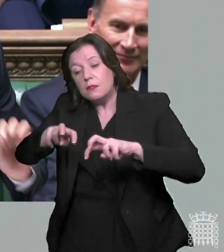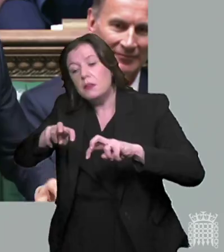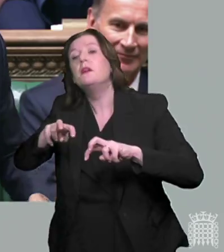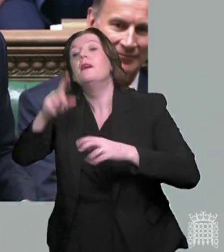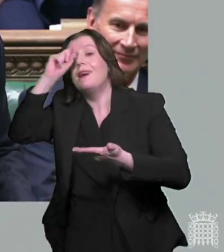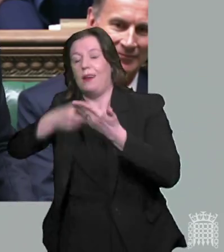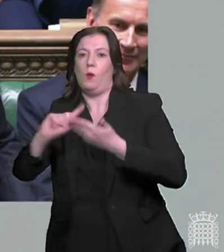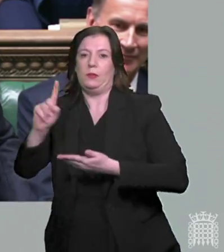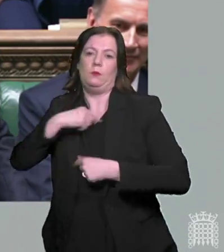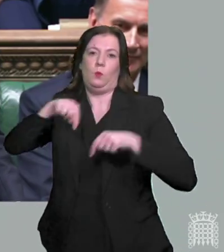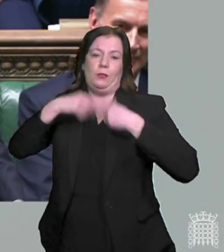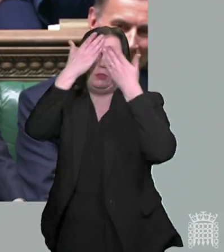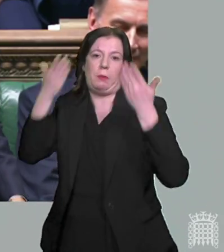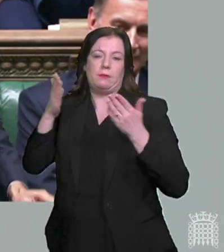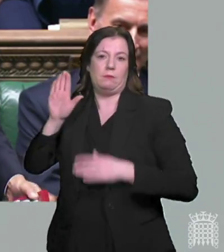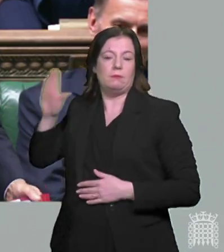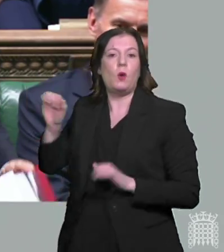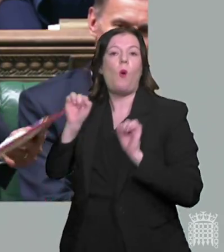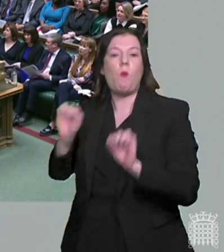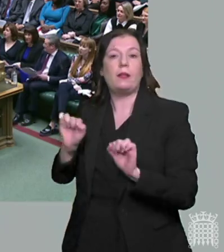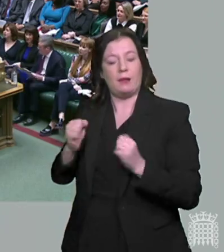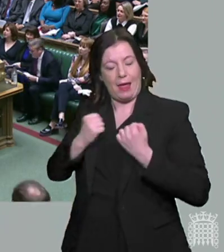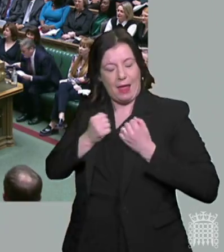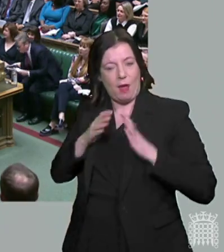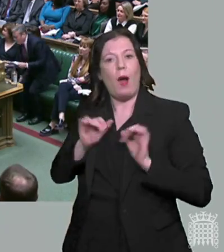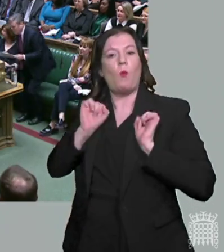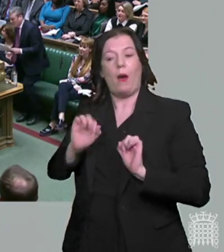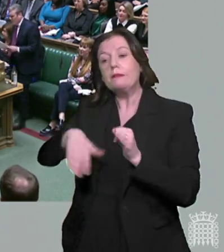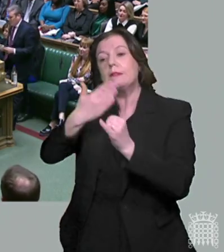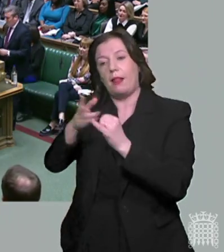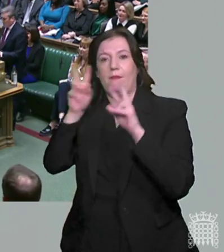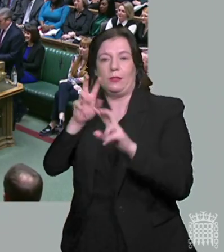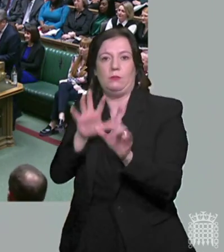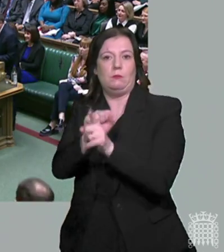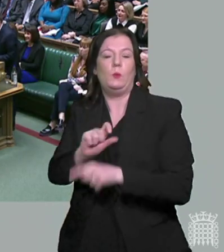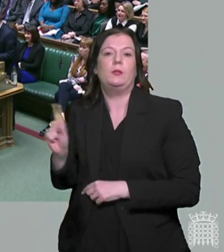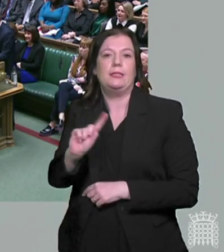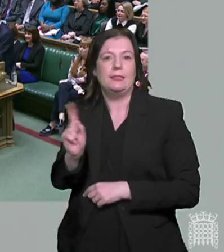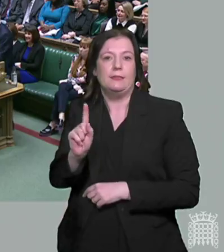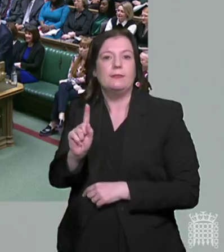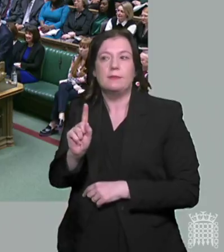That is the right way to do things, and that is what the Government will do.